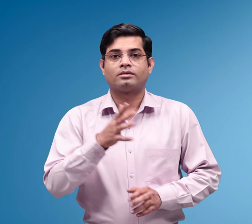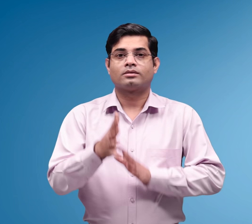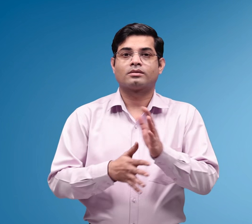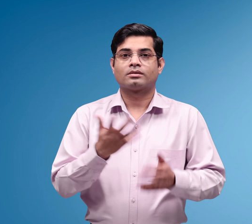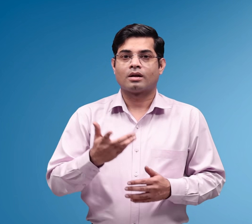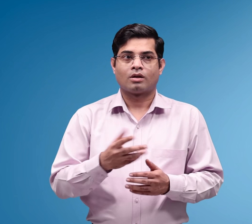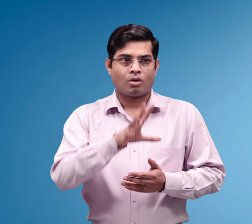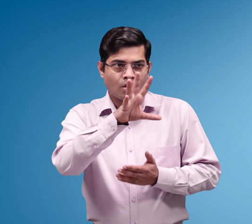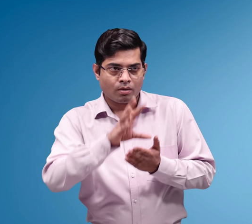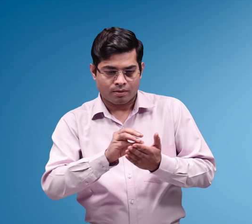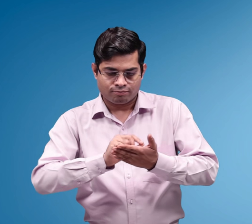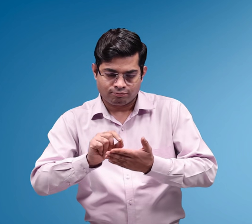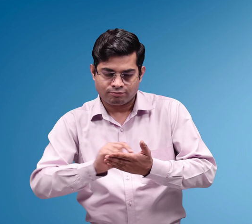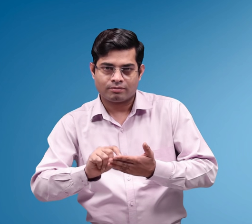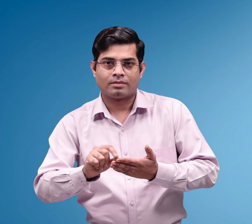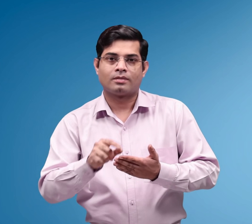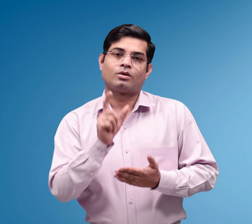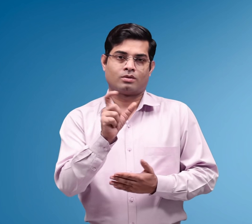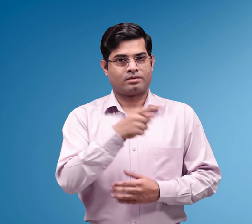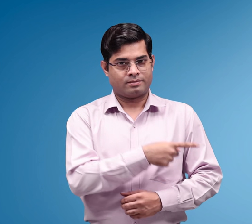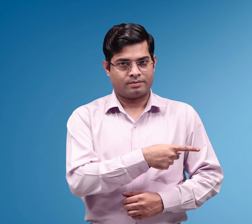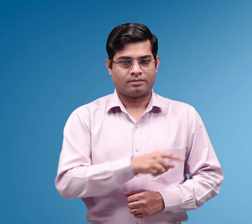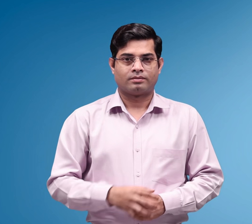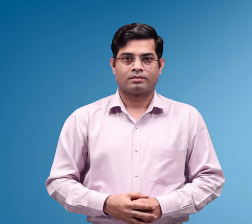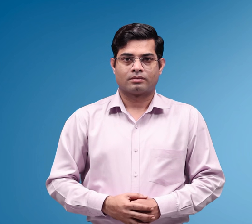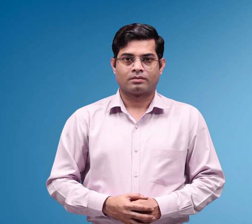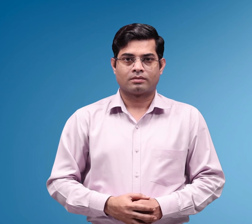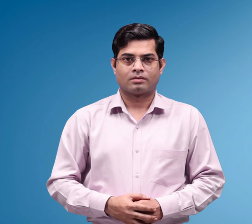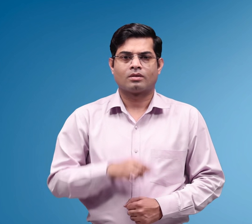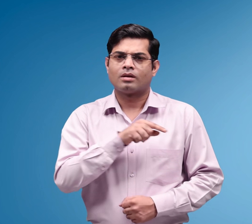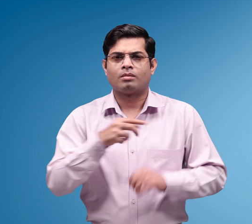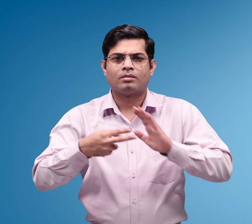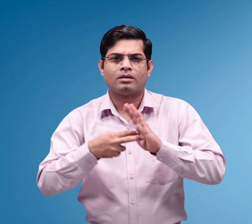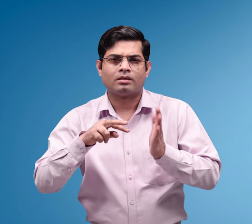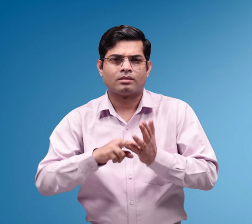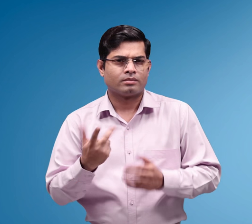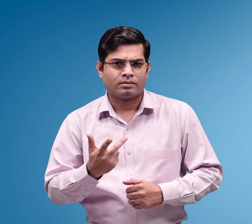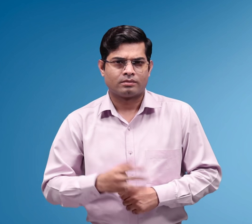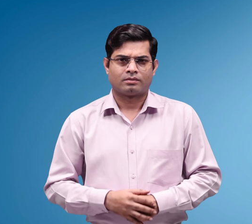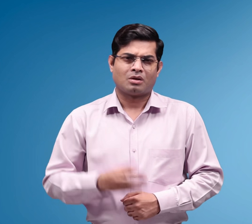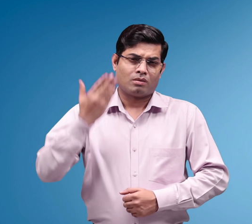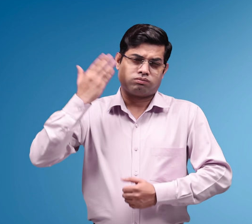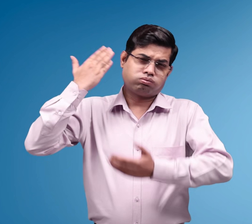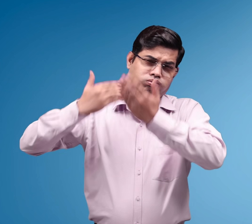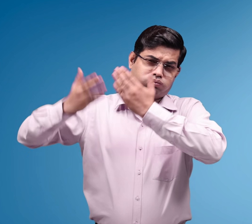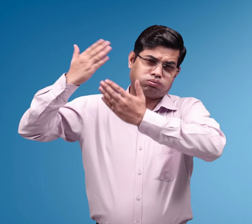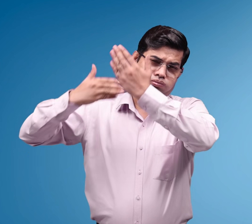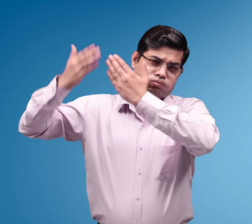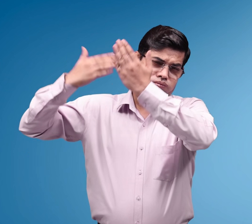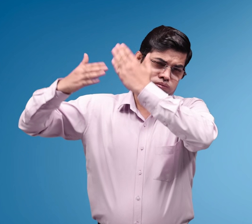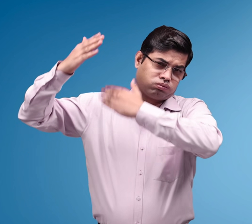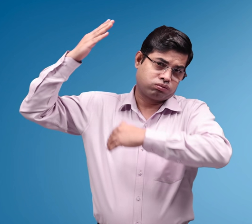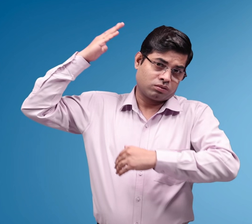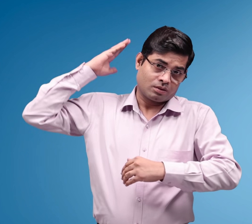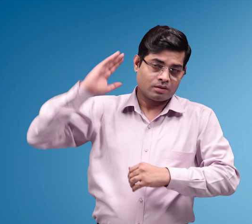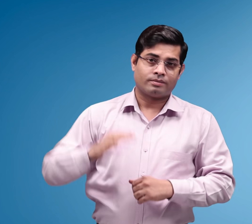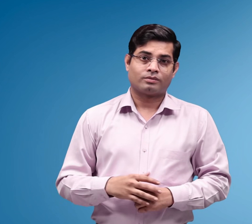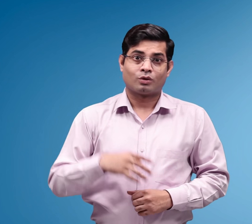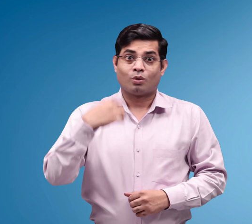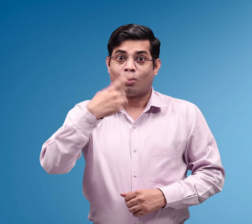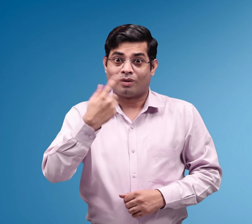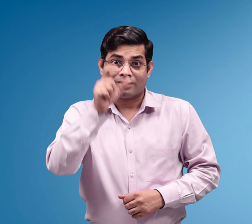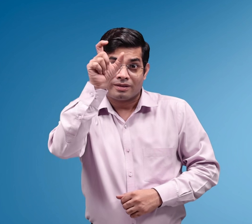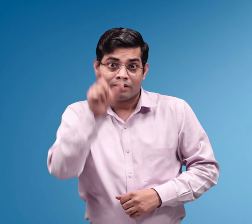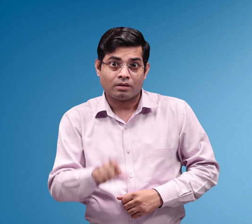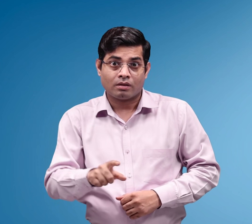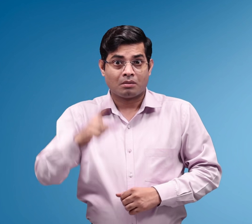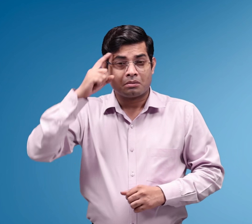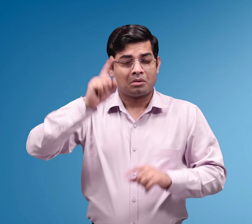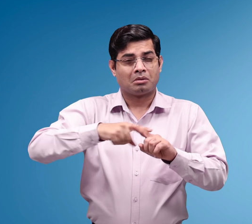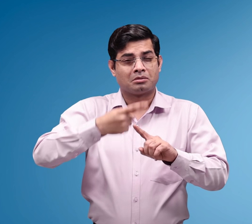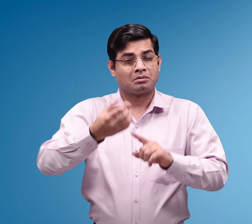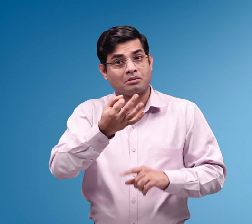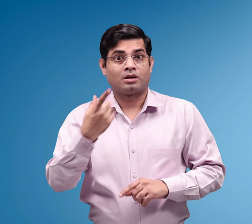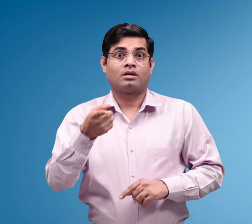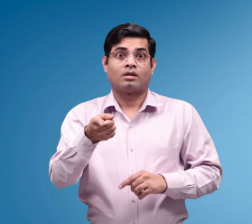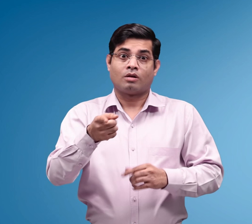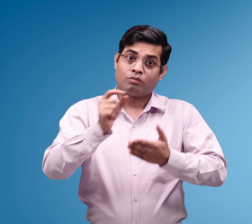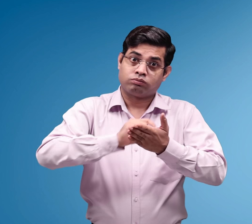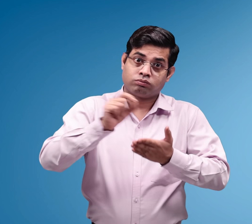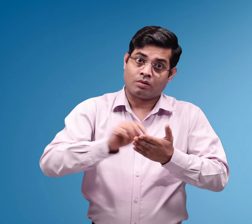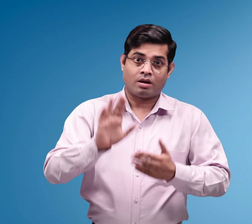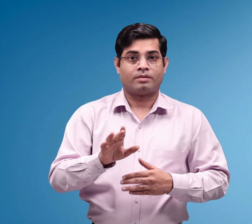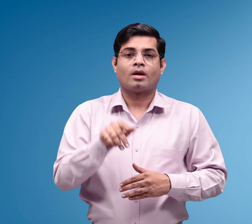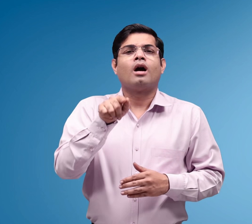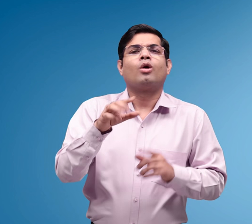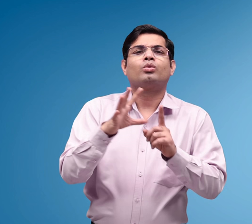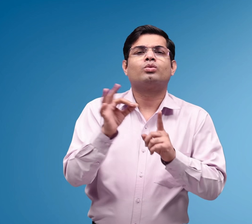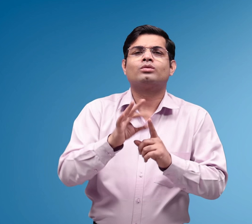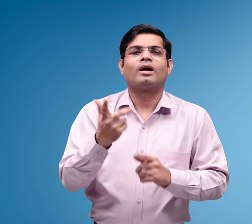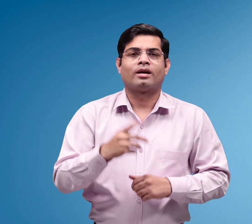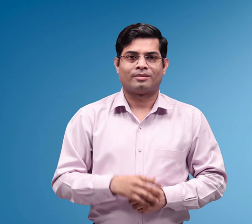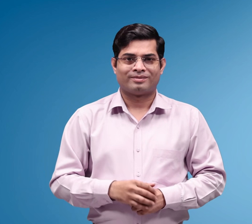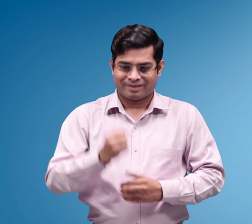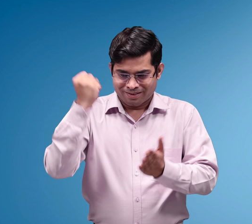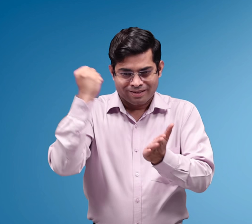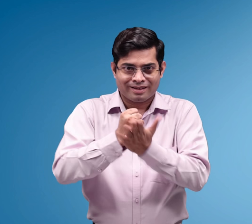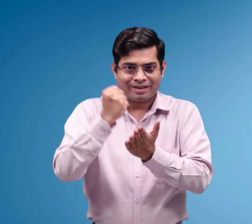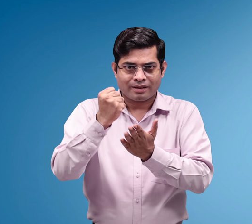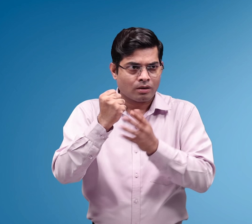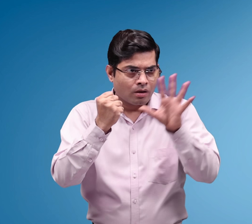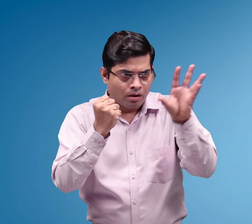This sign means scribe. In olden times, it referred to people who knew how to write. They helped prepare seals, and wrote on other materials, etc.